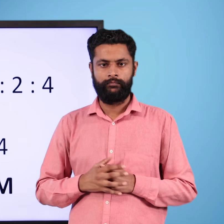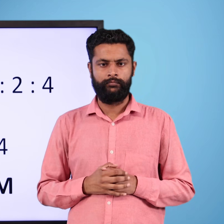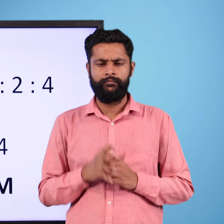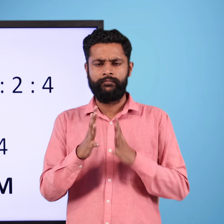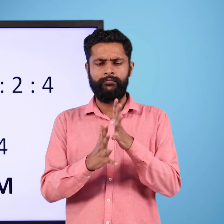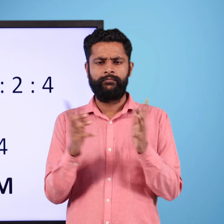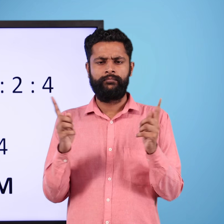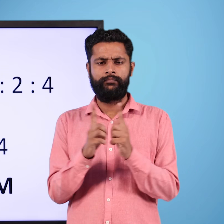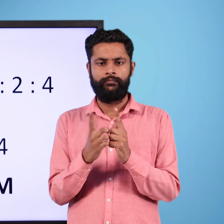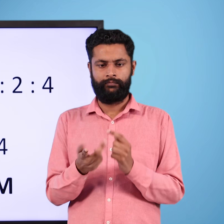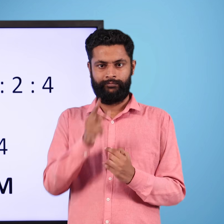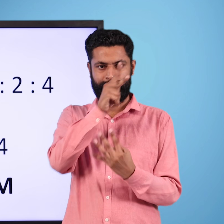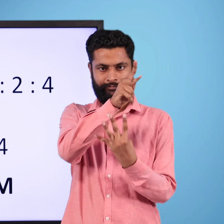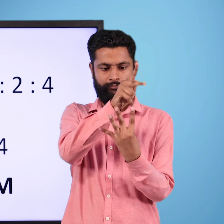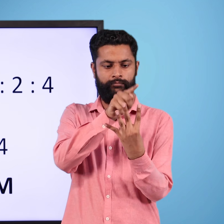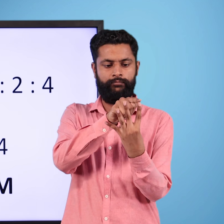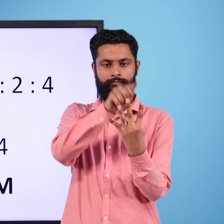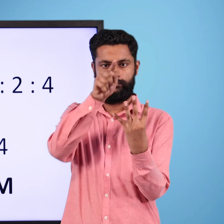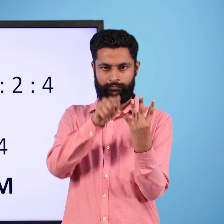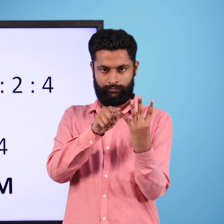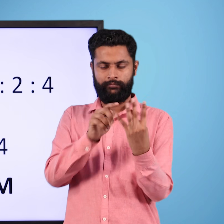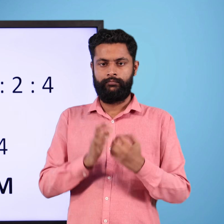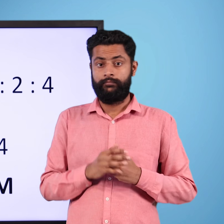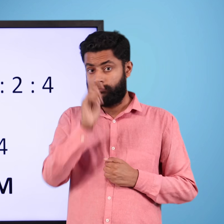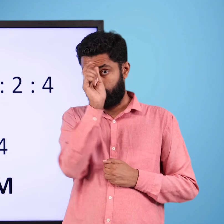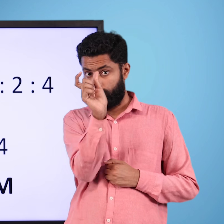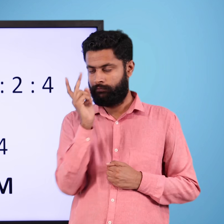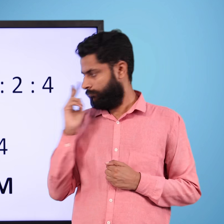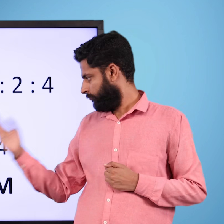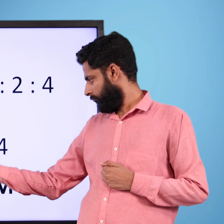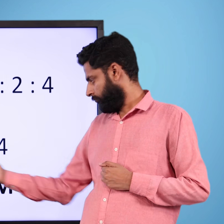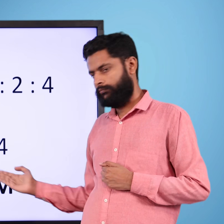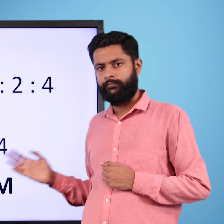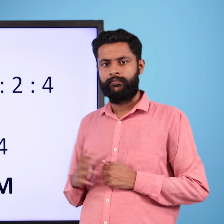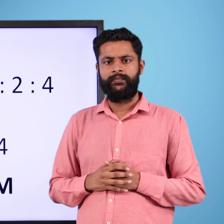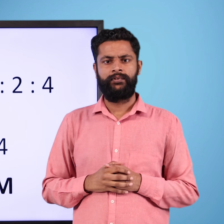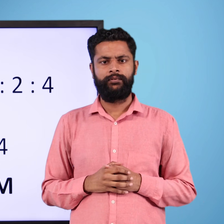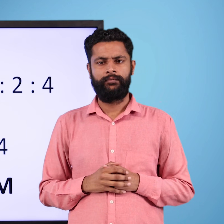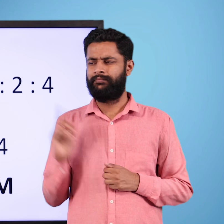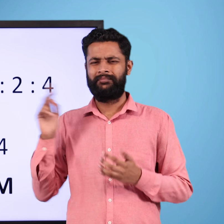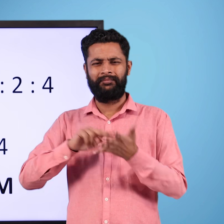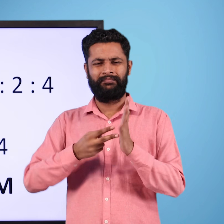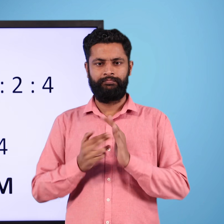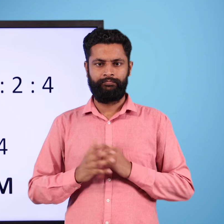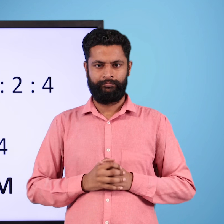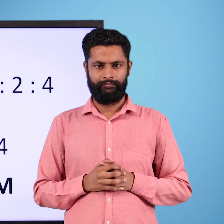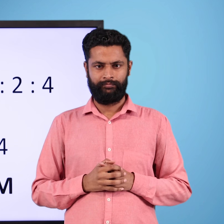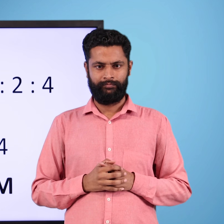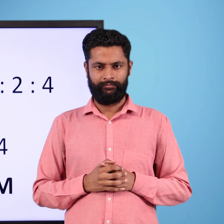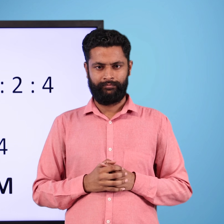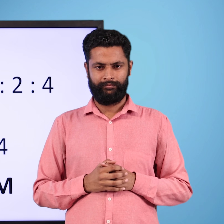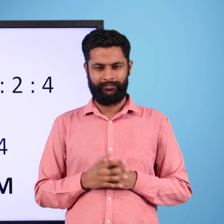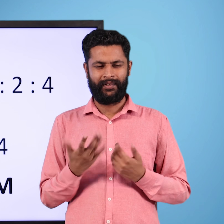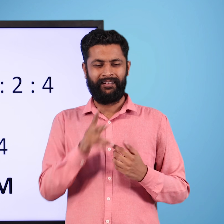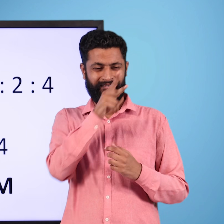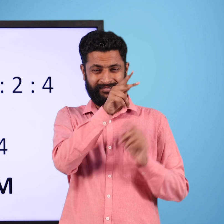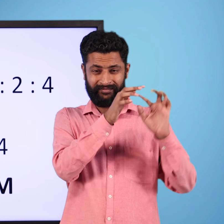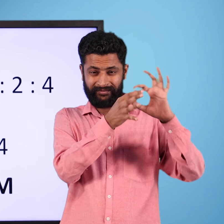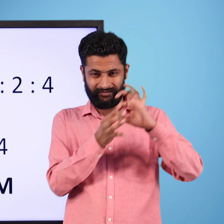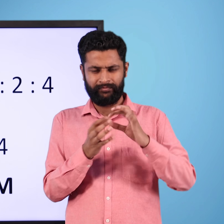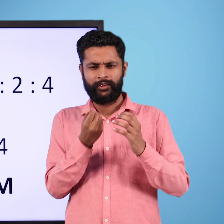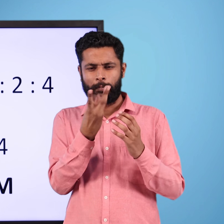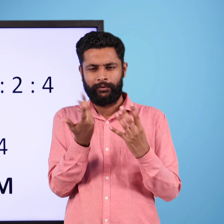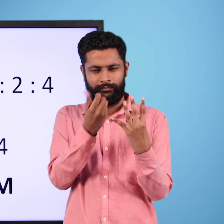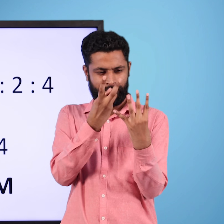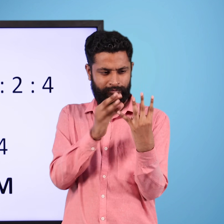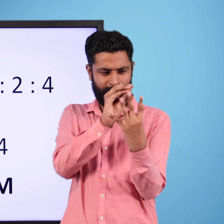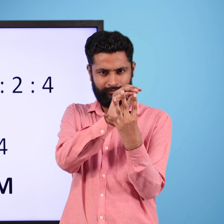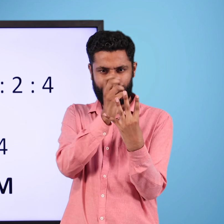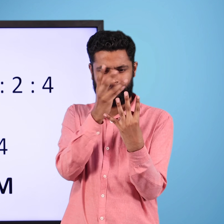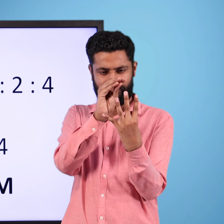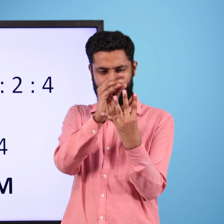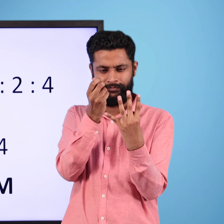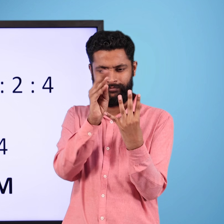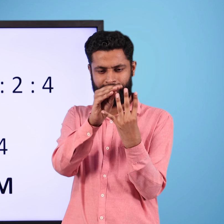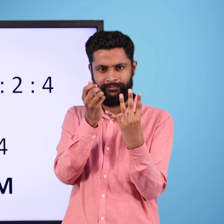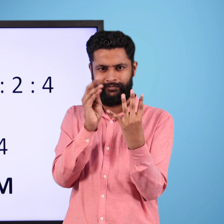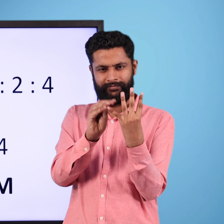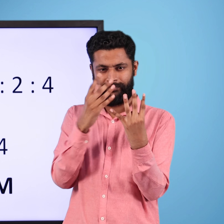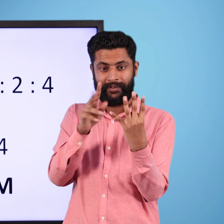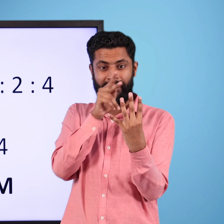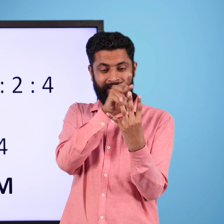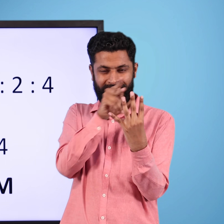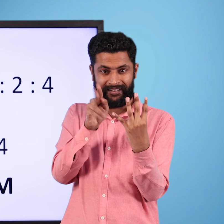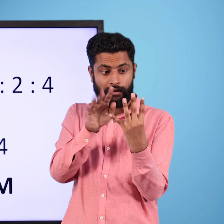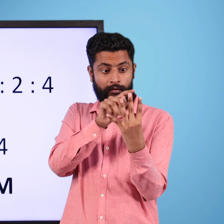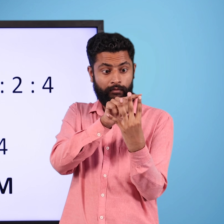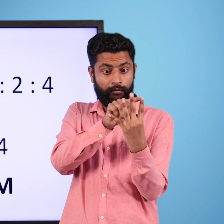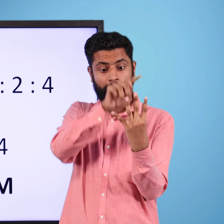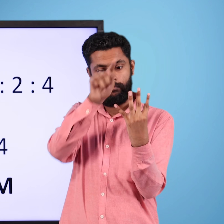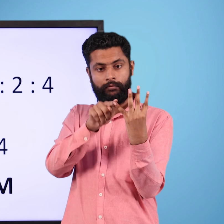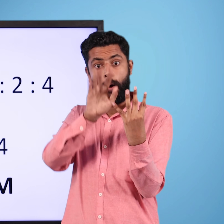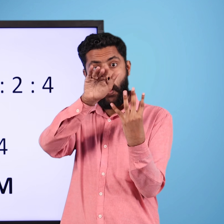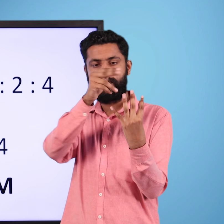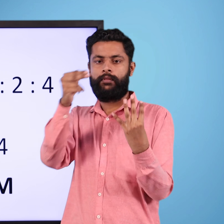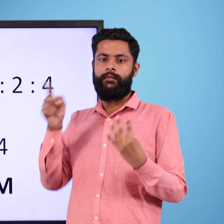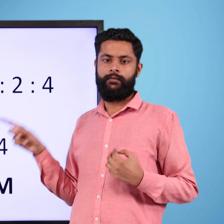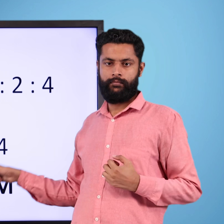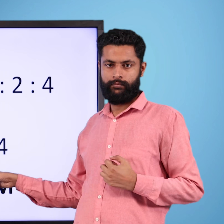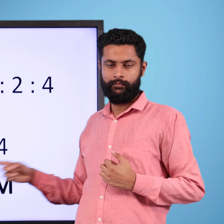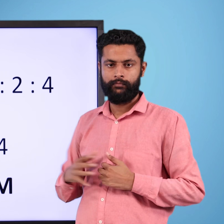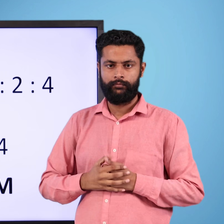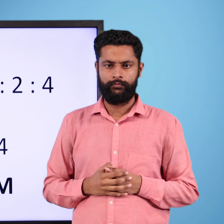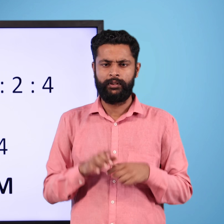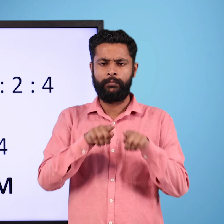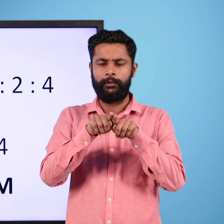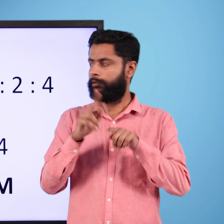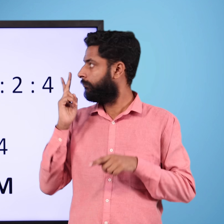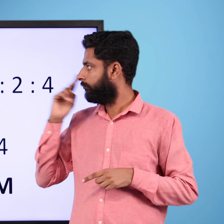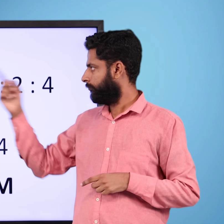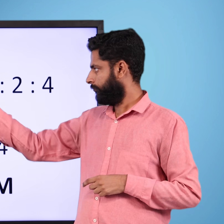This sign means extreme terms of a proportion. In a statement of proportion, the first and fourth terms are known as extreme terms.